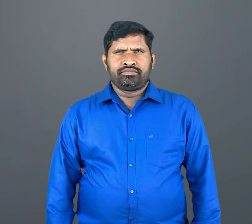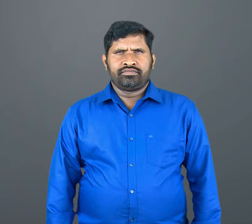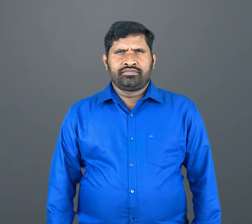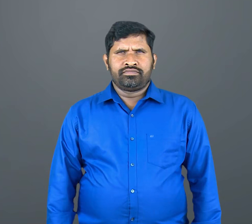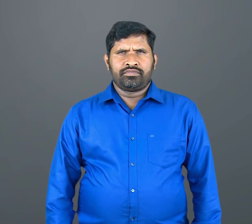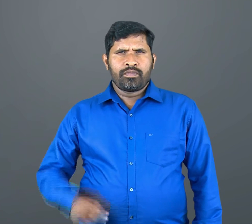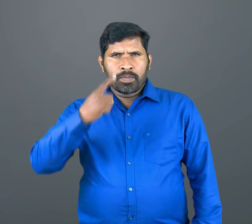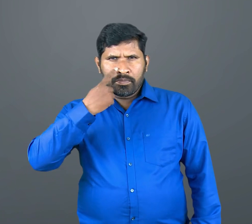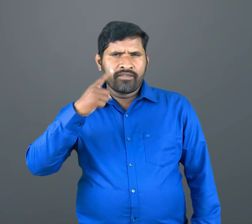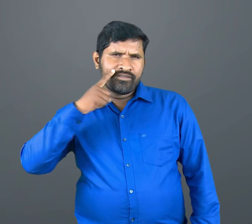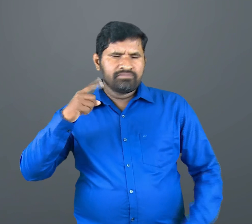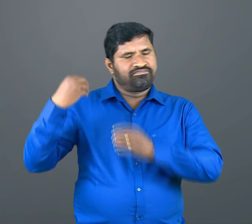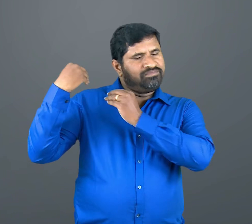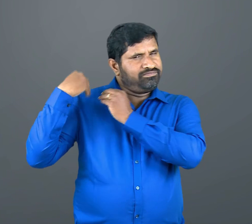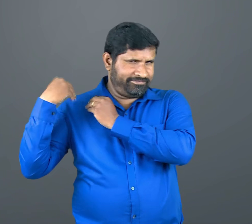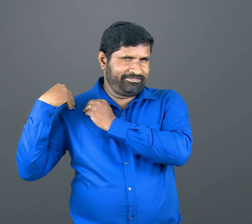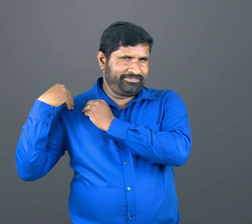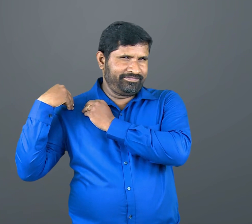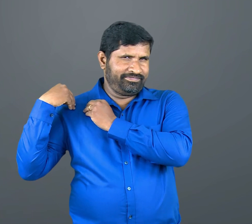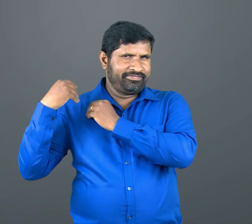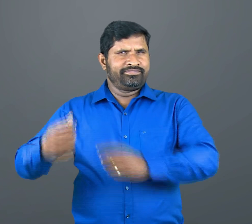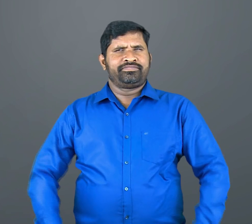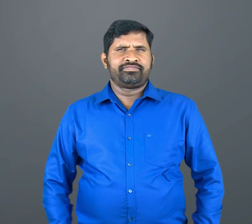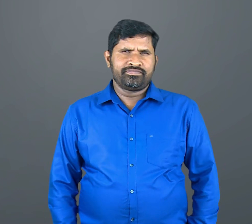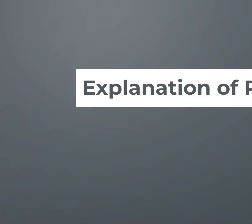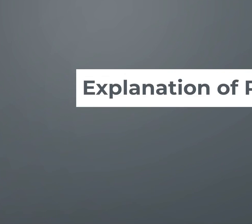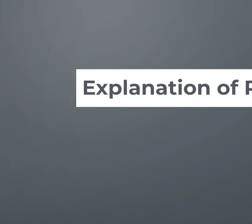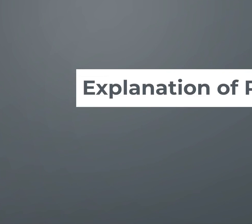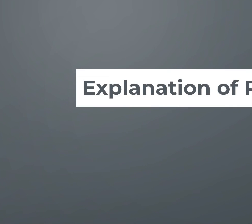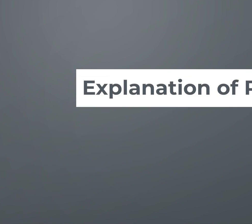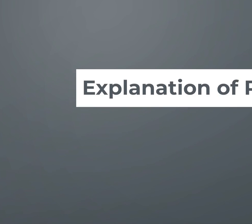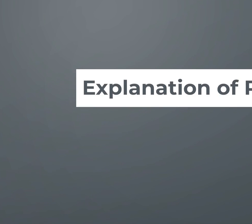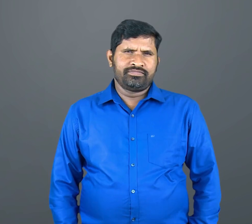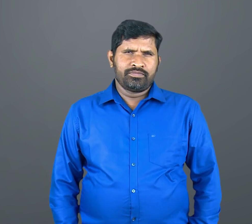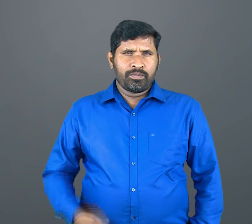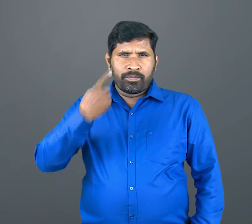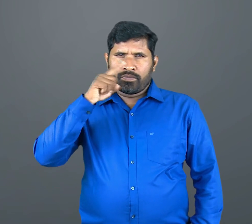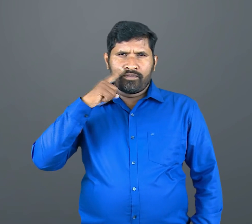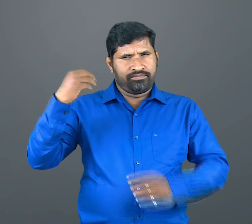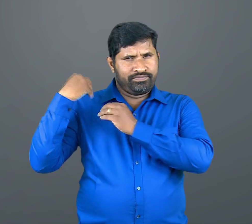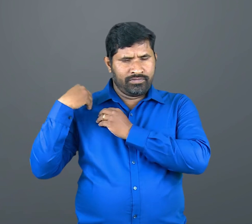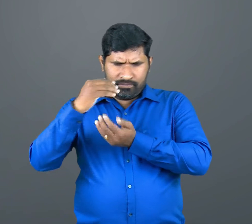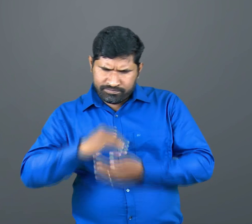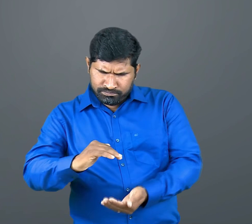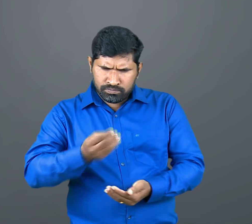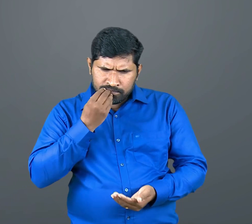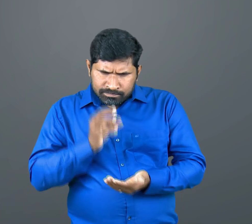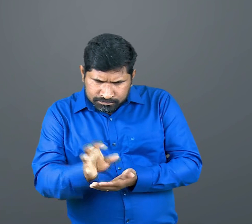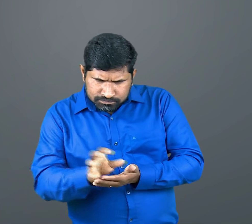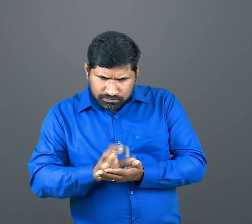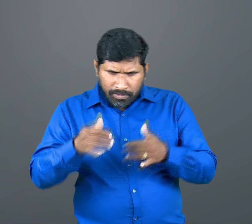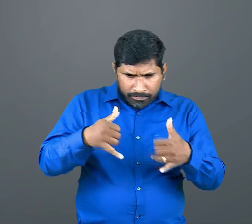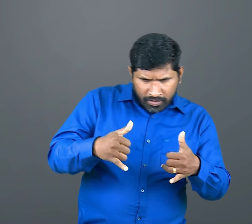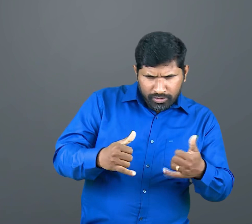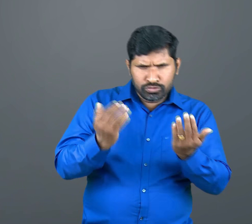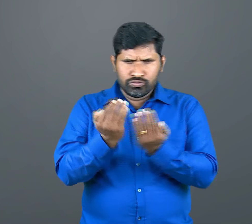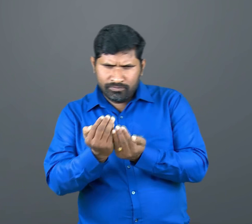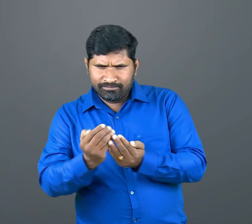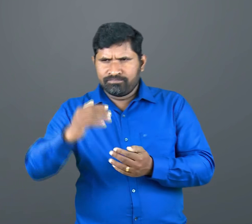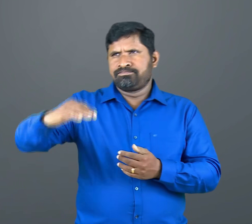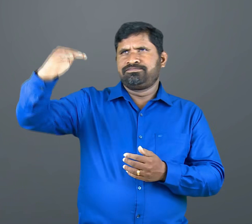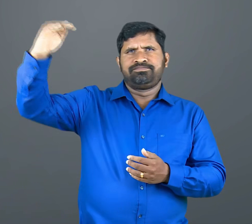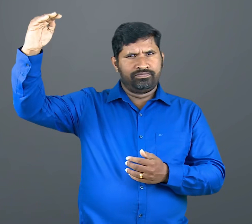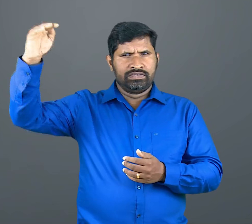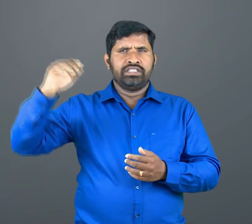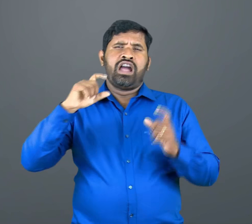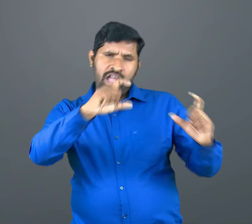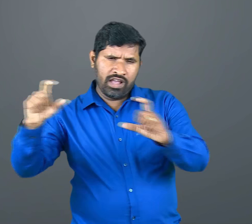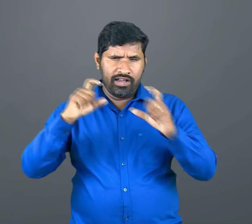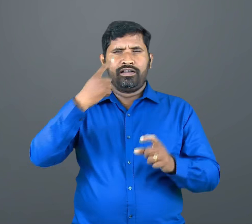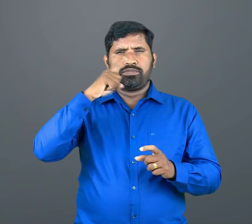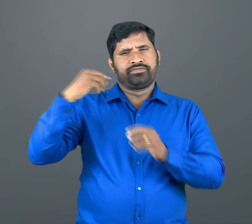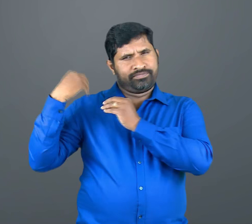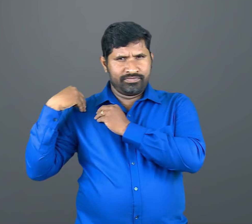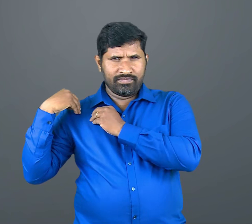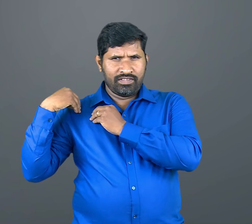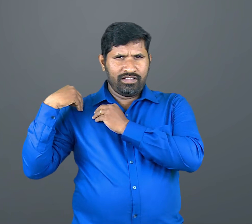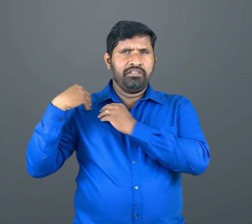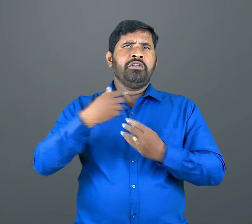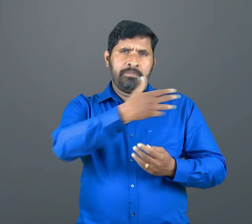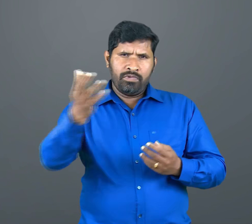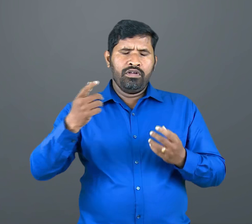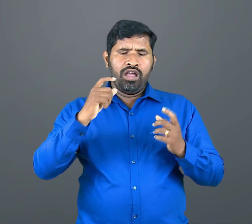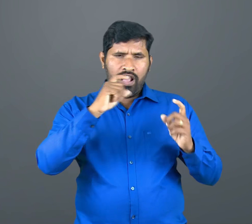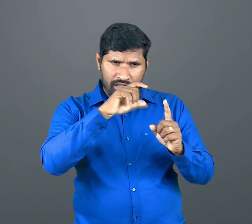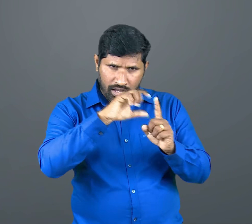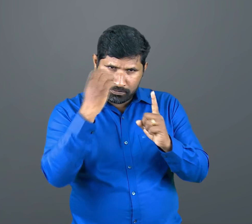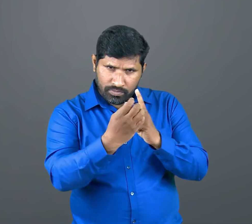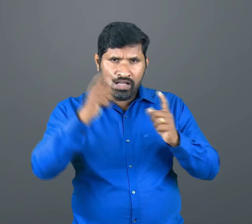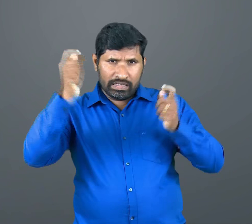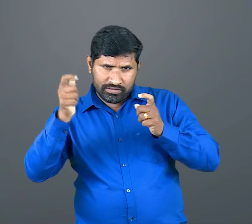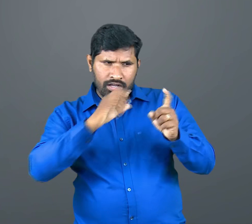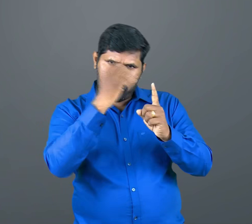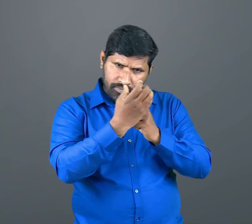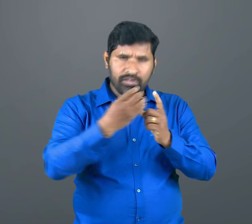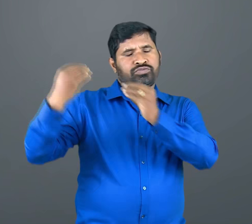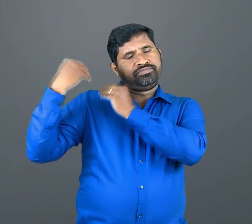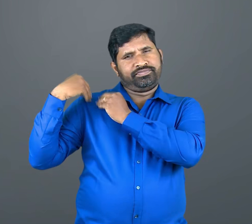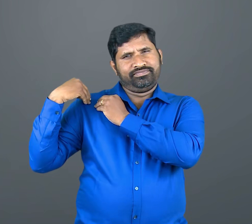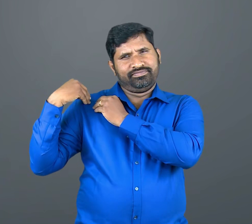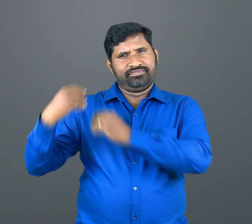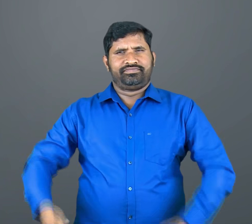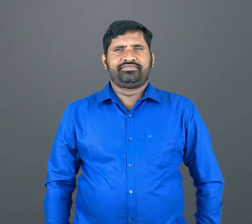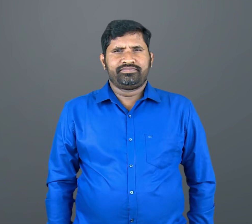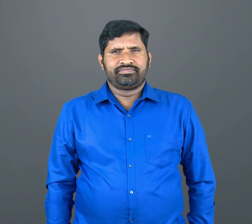Parenting